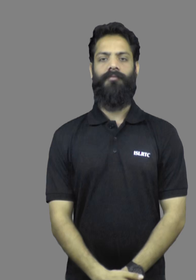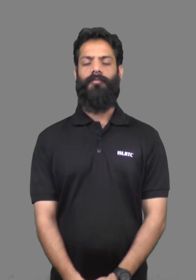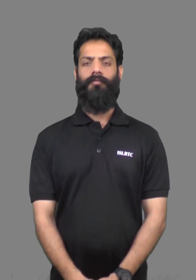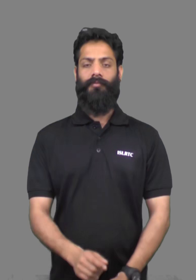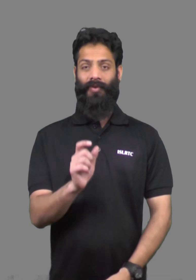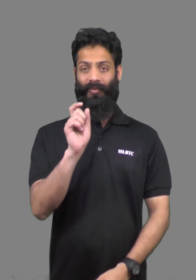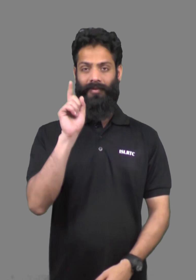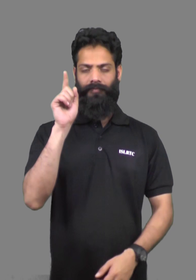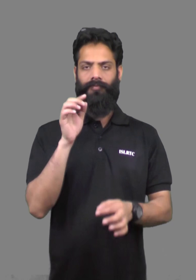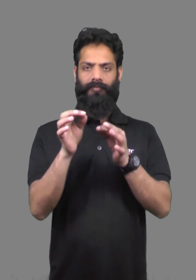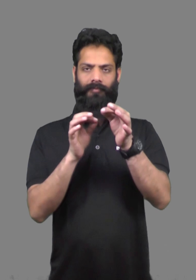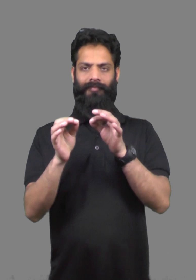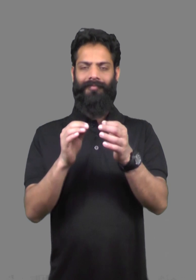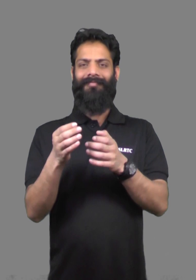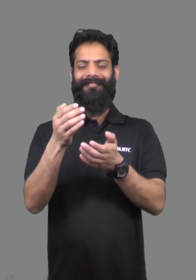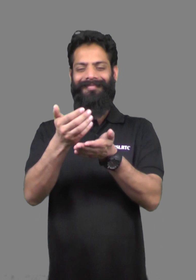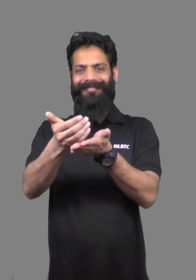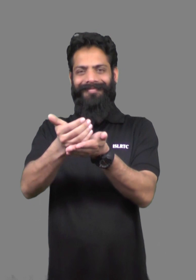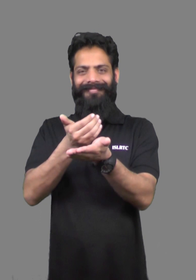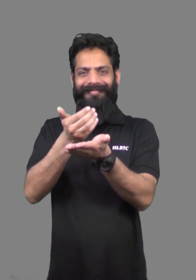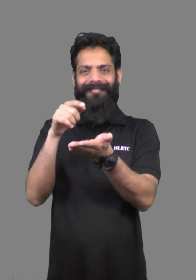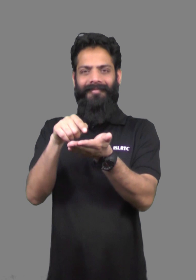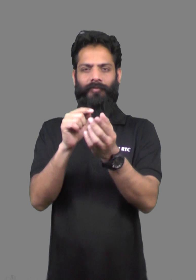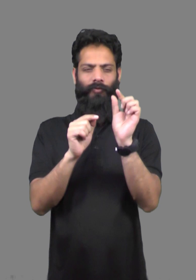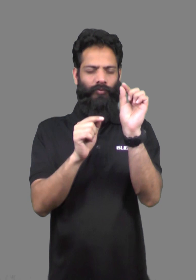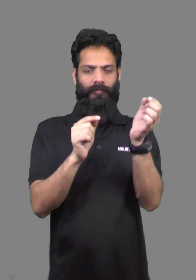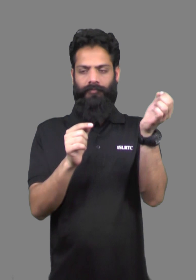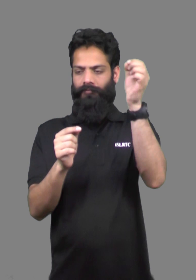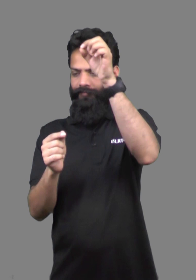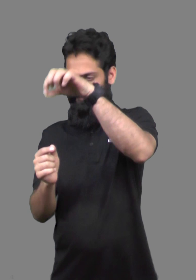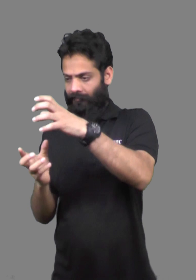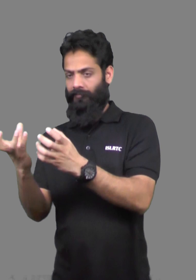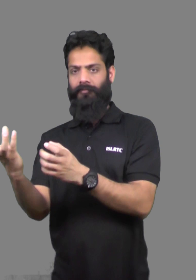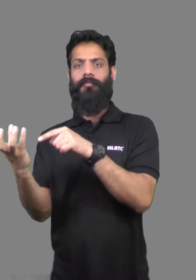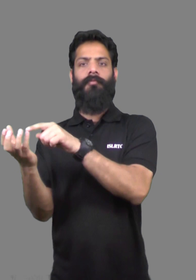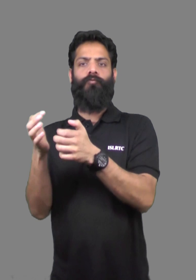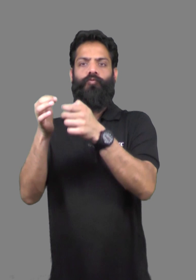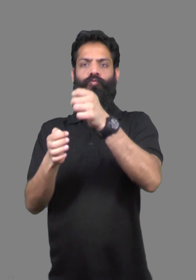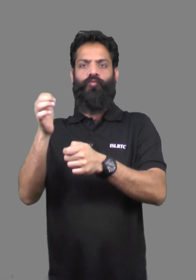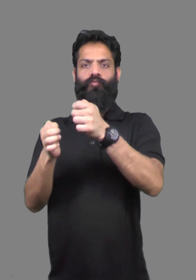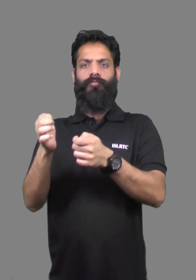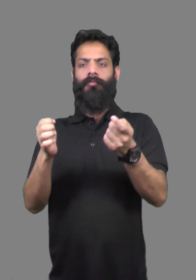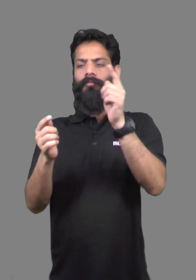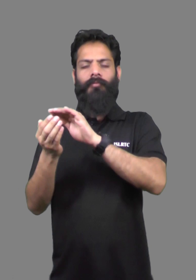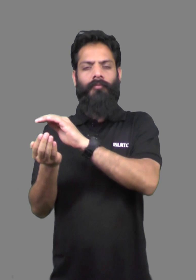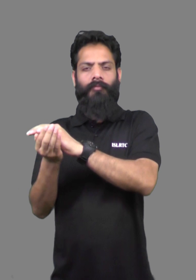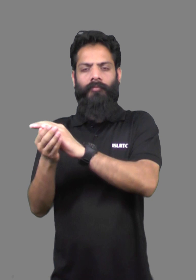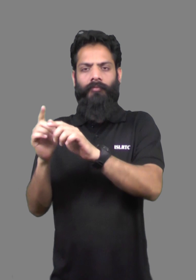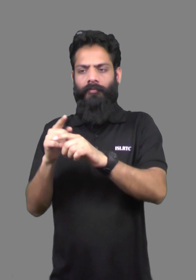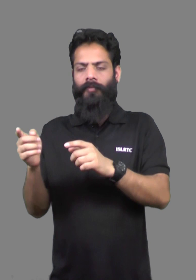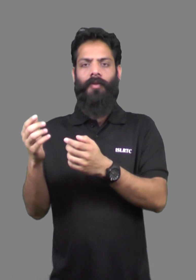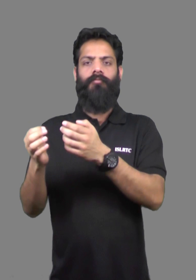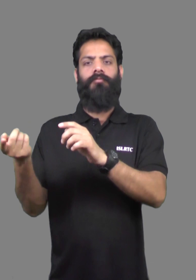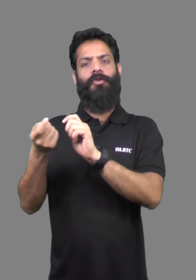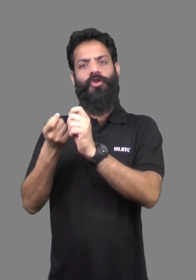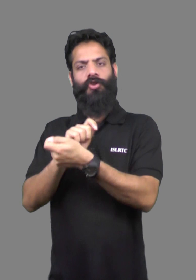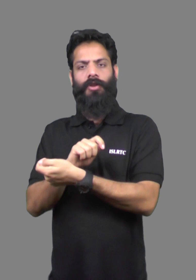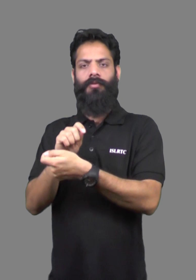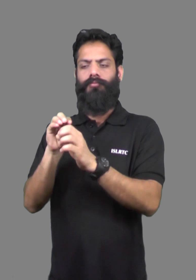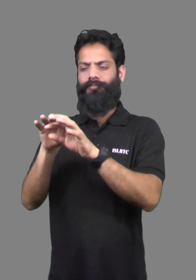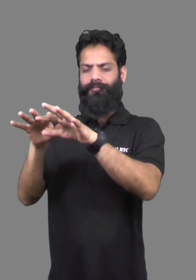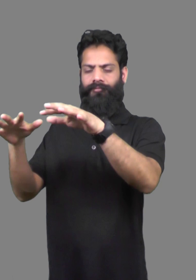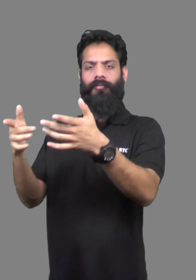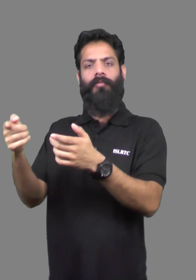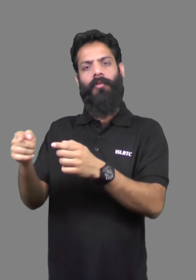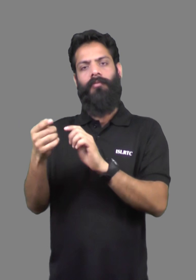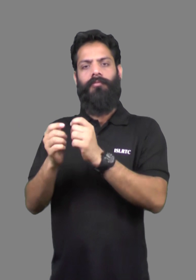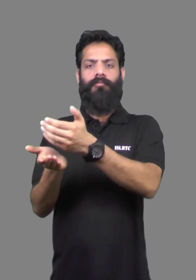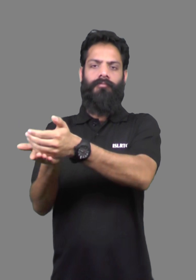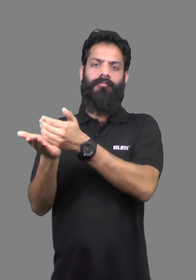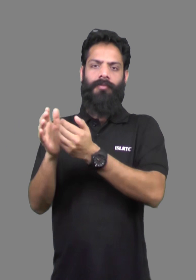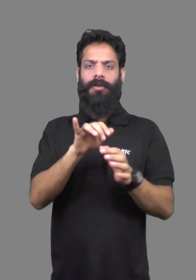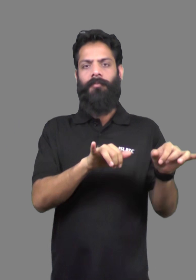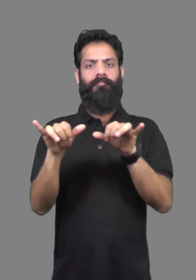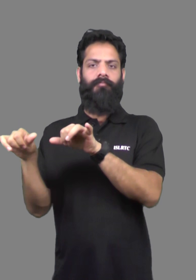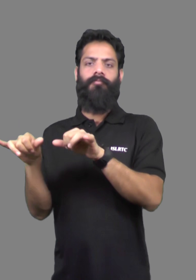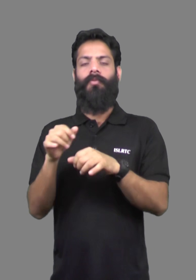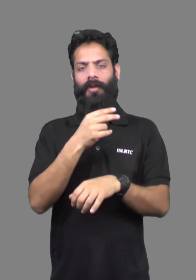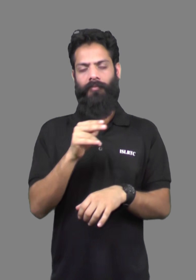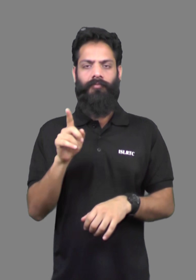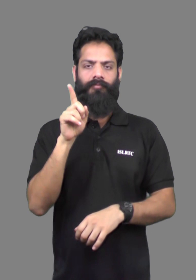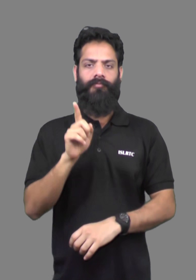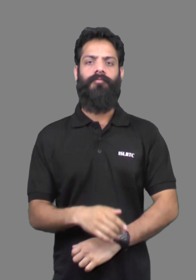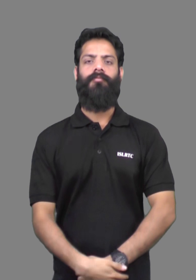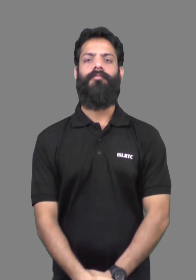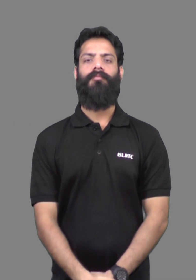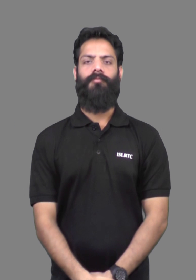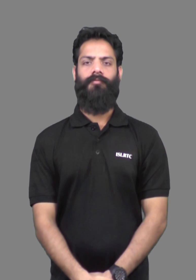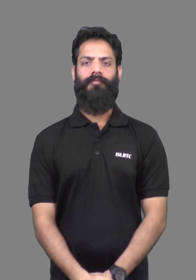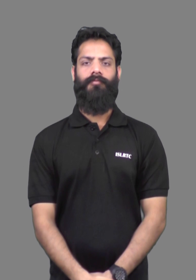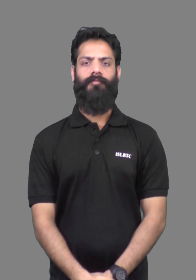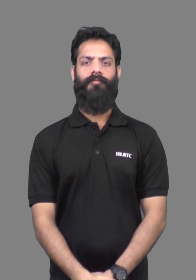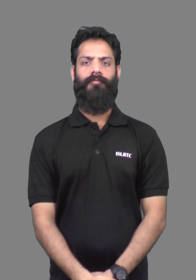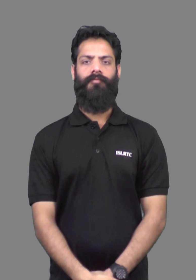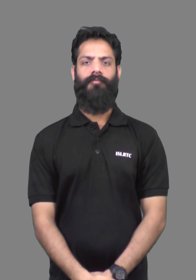Culture